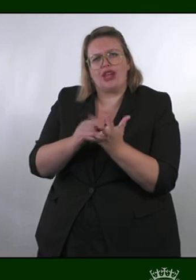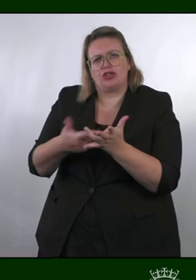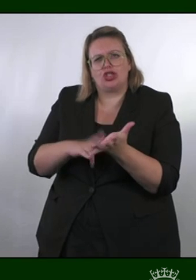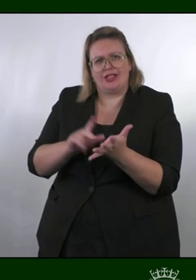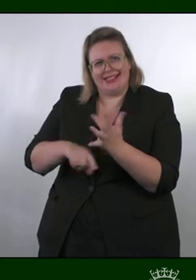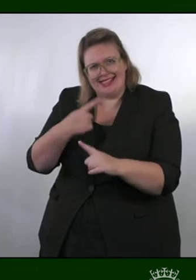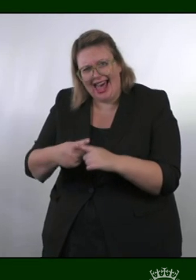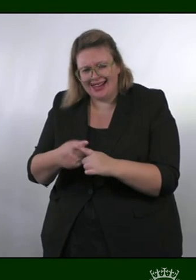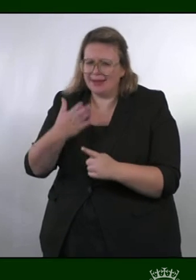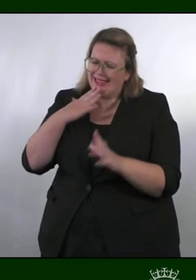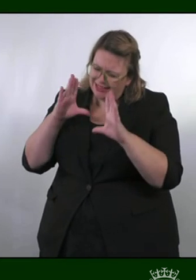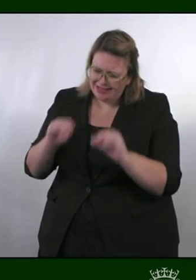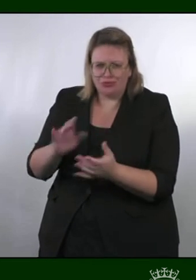I look forward to his answer.